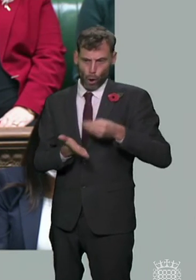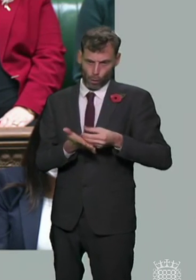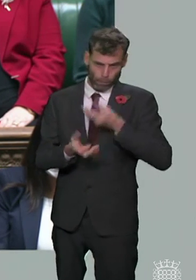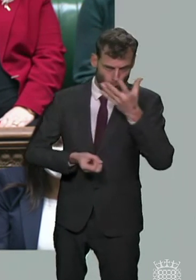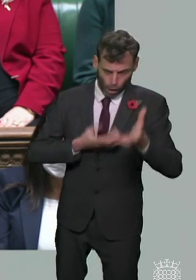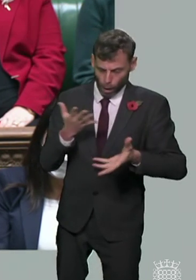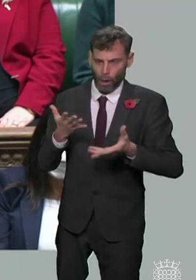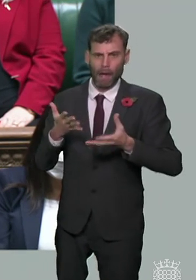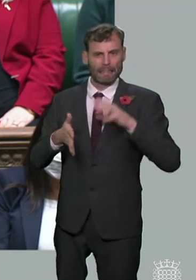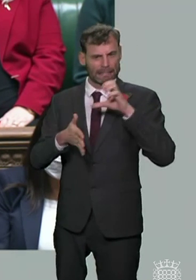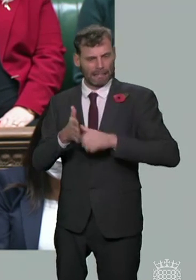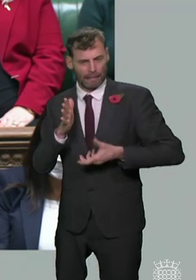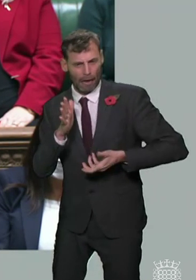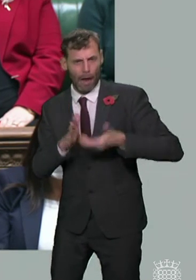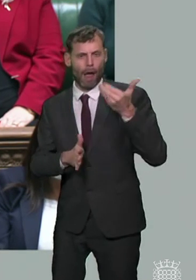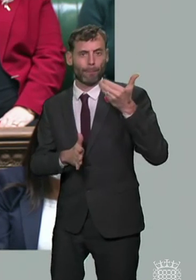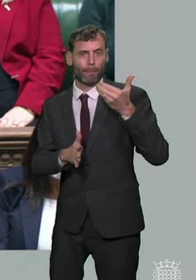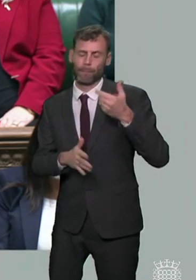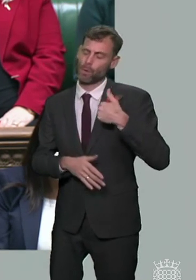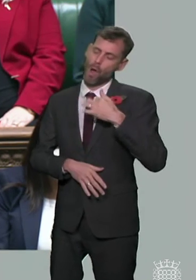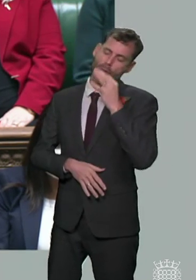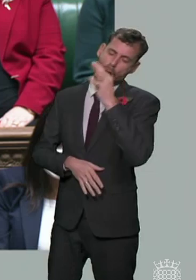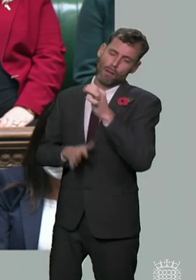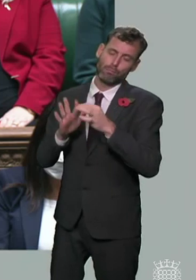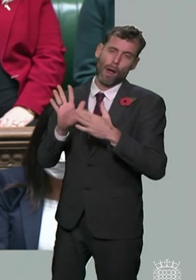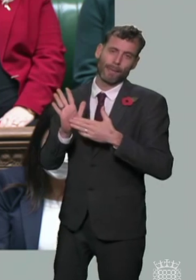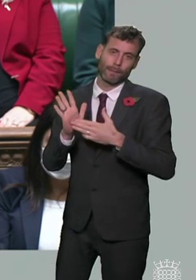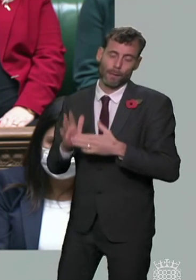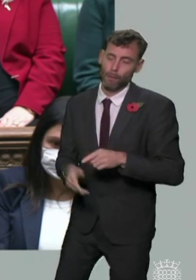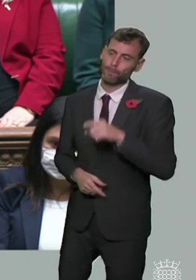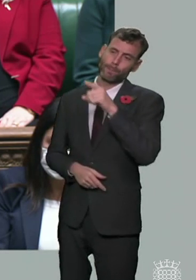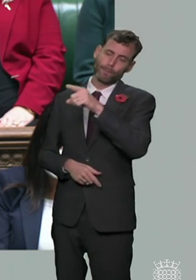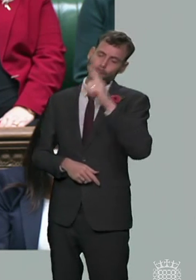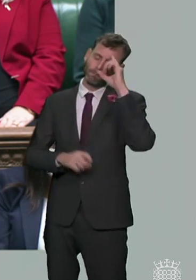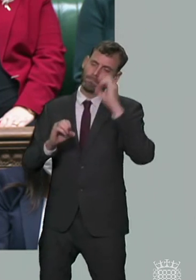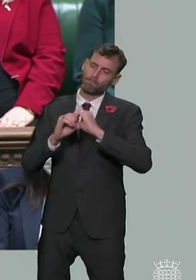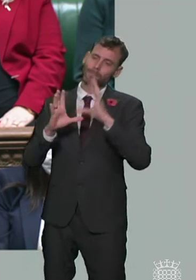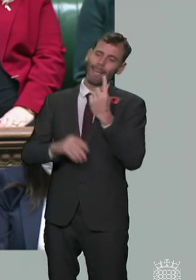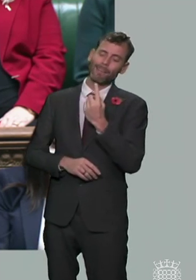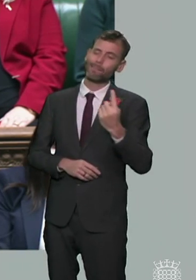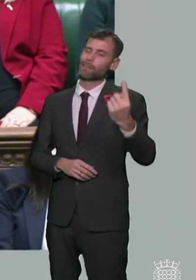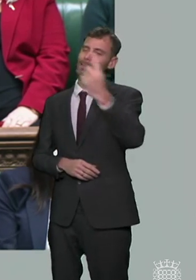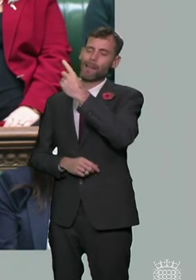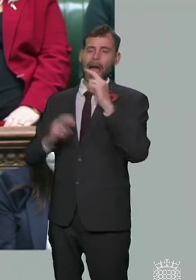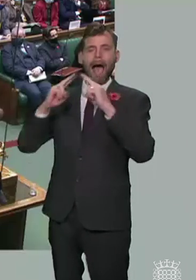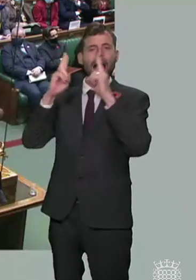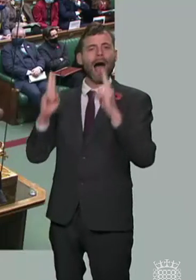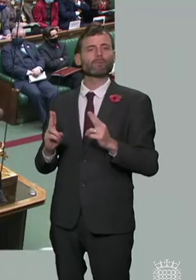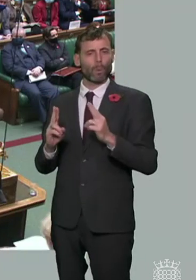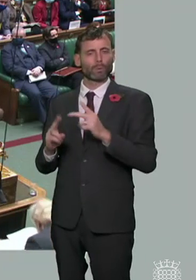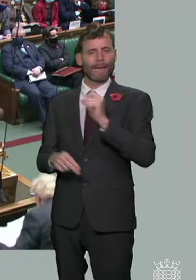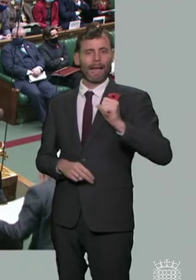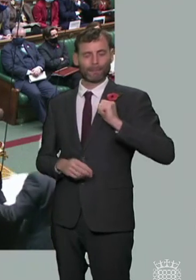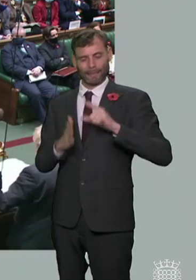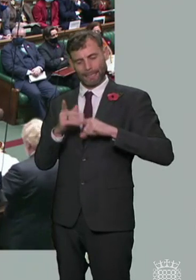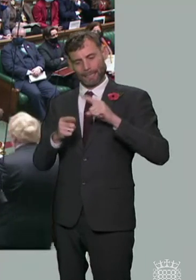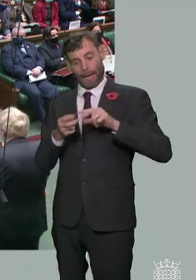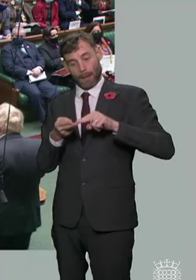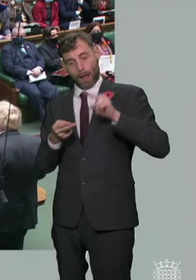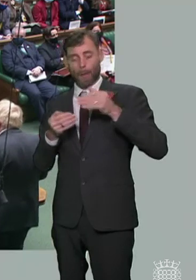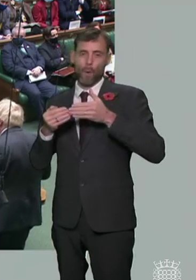Can he tell us the projected tax increase per household over the next five years?